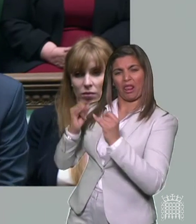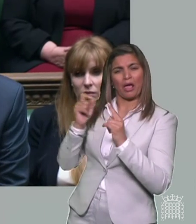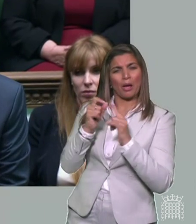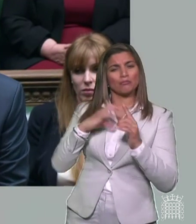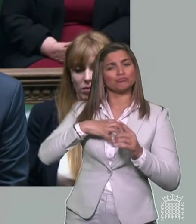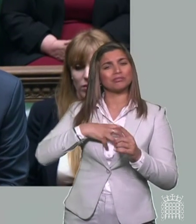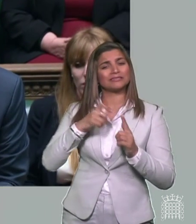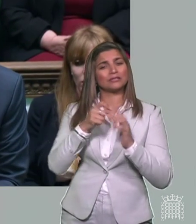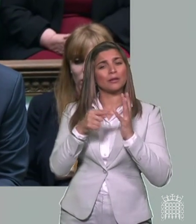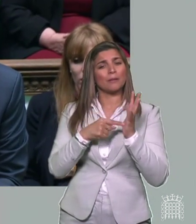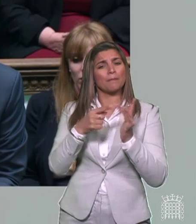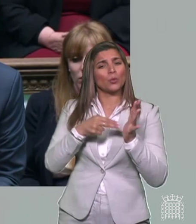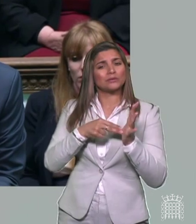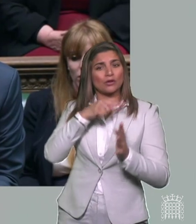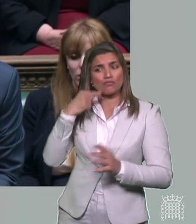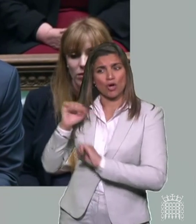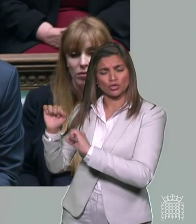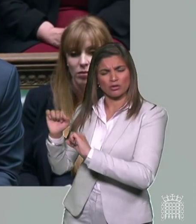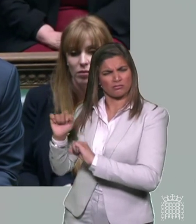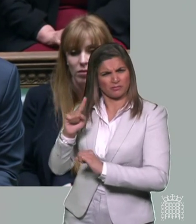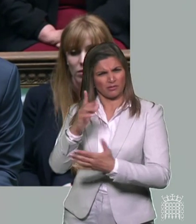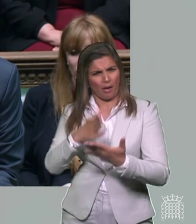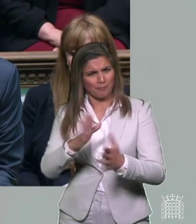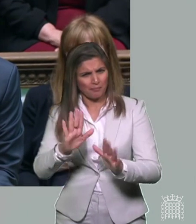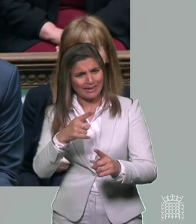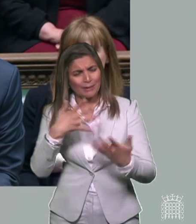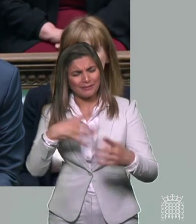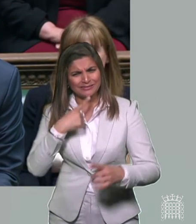In fact, the archbishop called Putin’s war